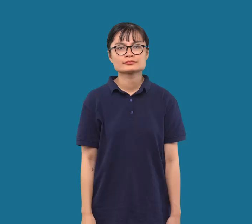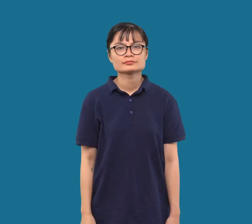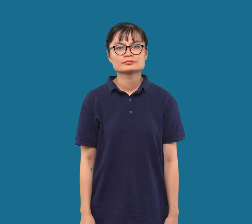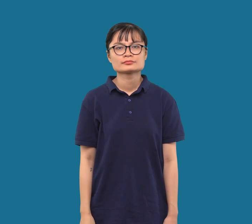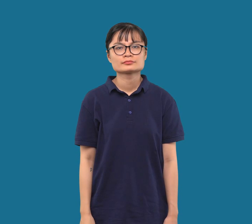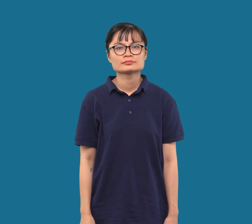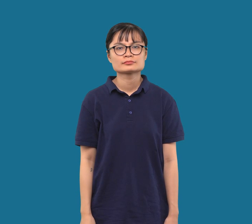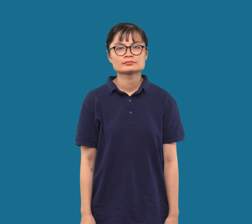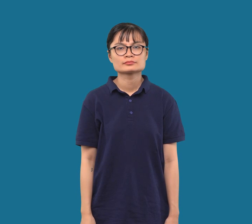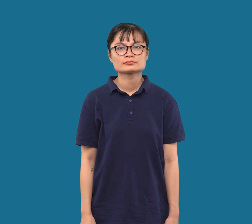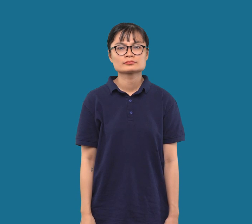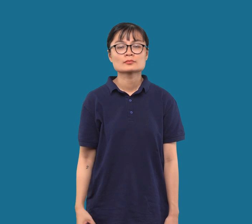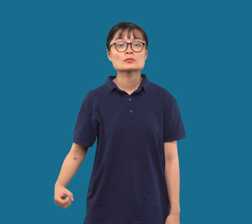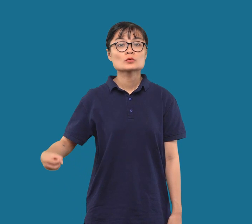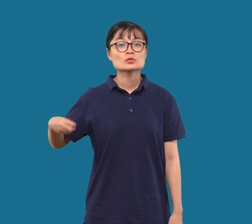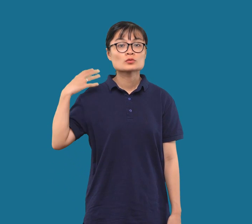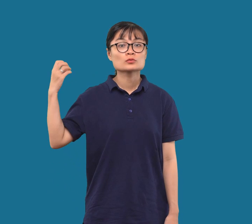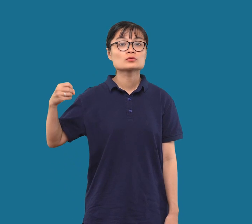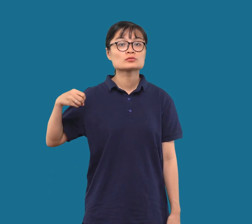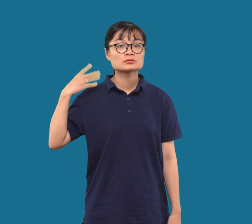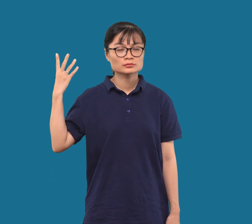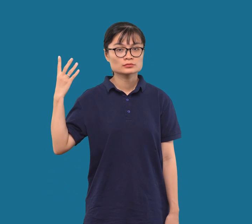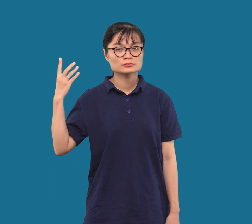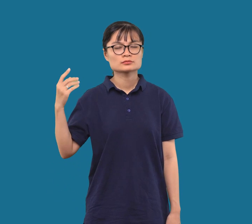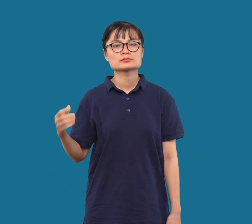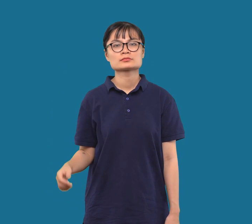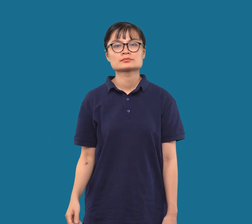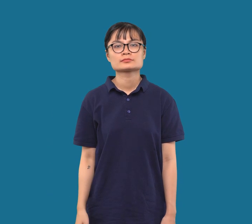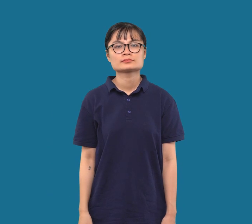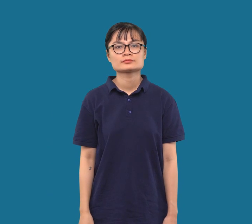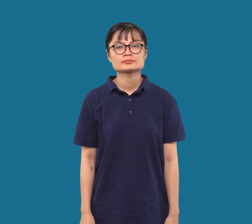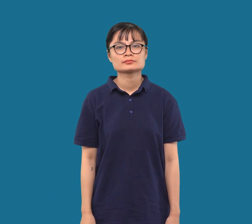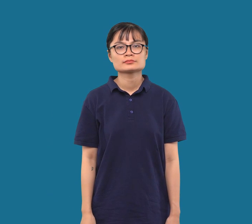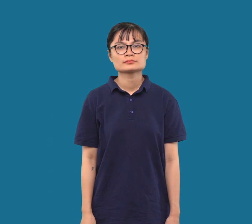thủ tướng